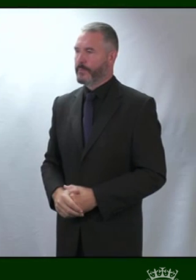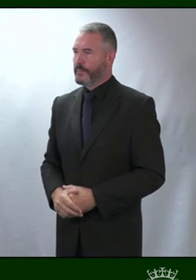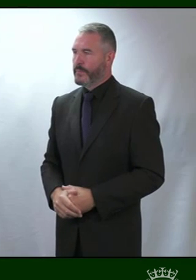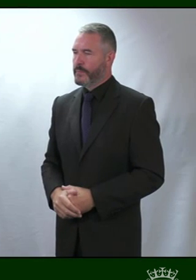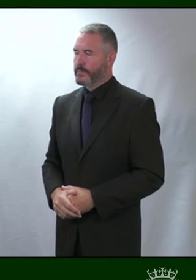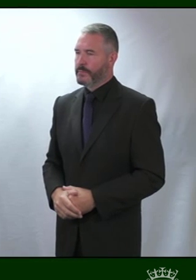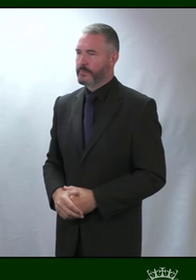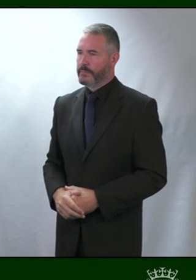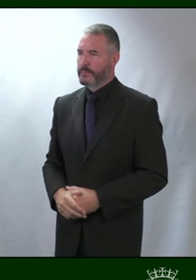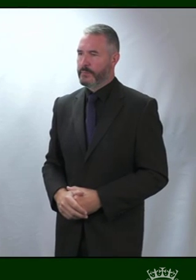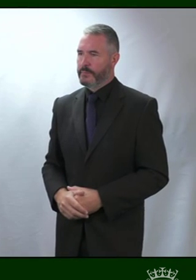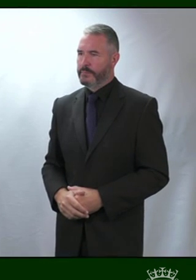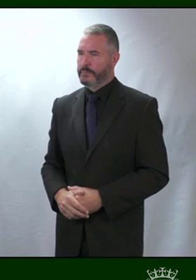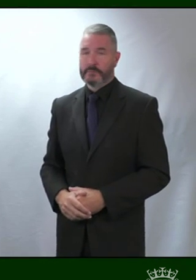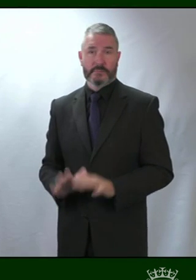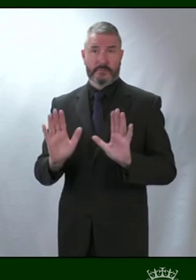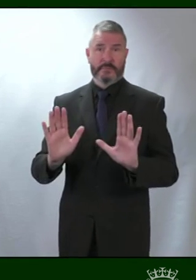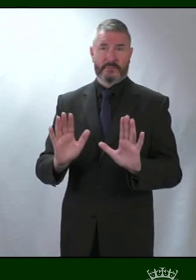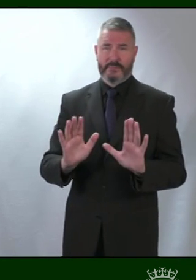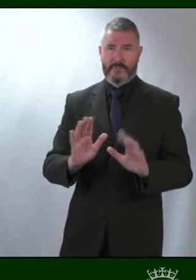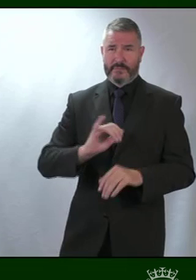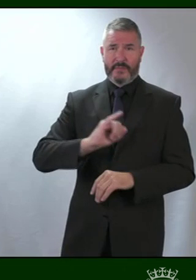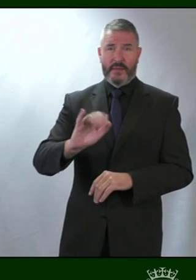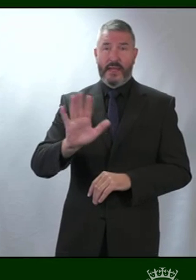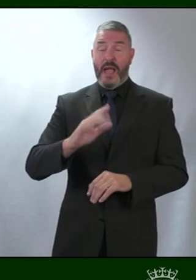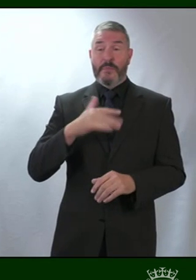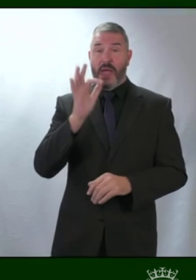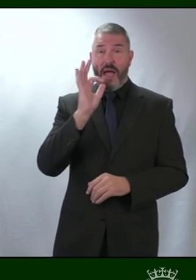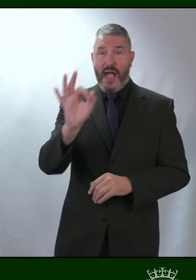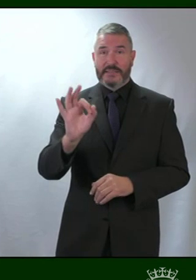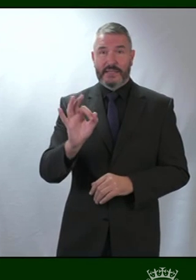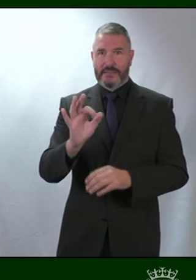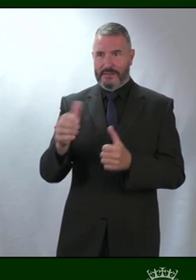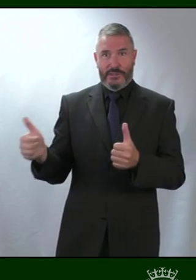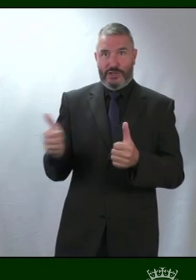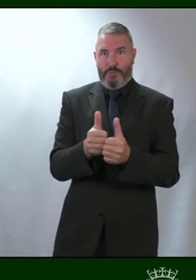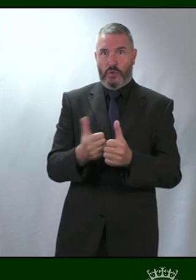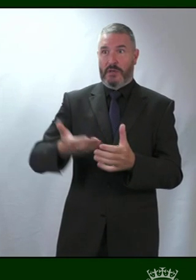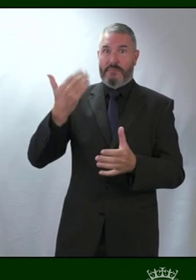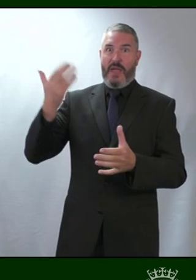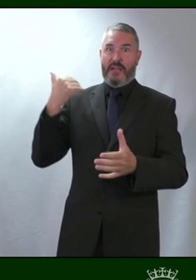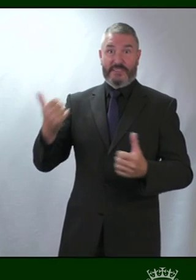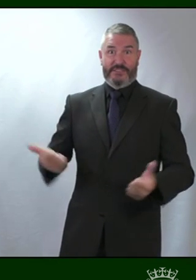I am not asking about the support that was put in place in the past.